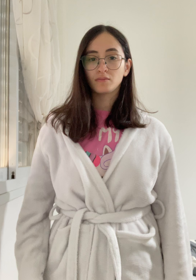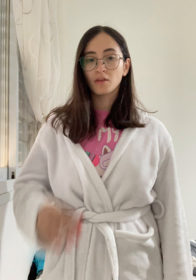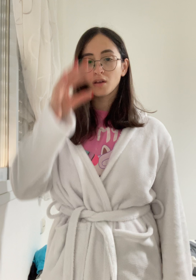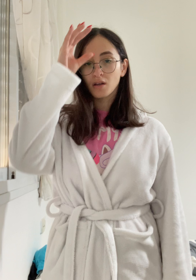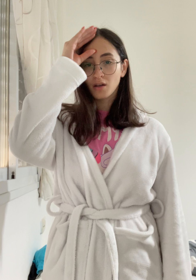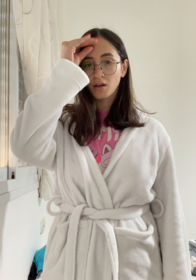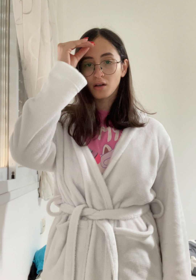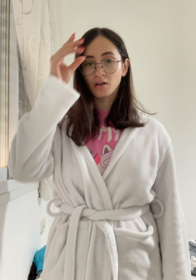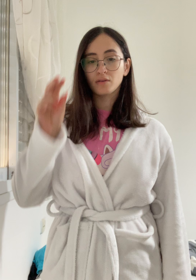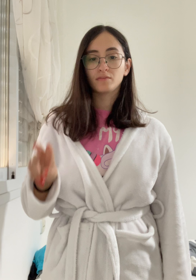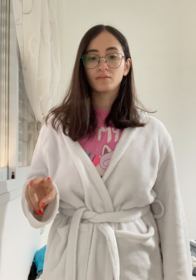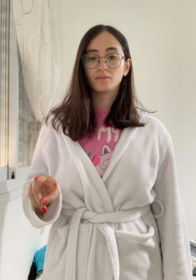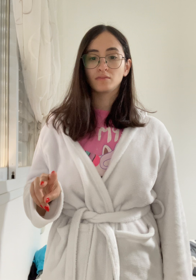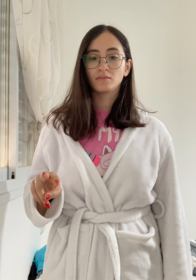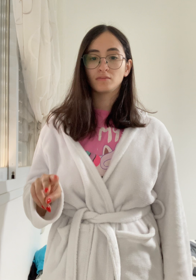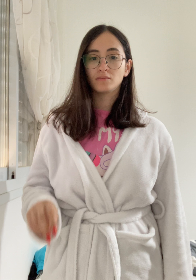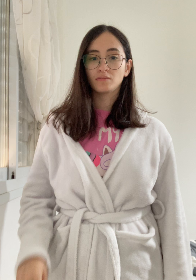אח